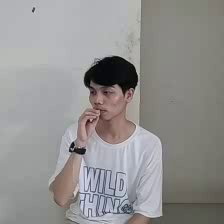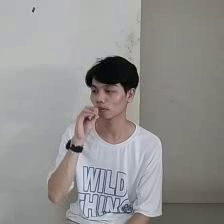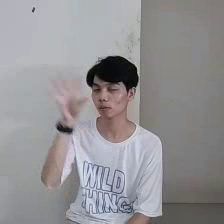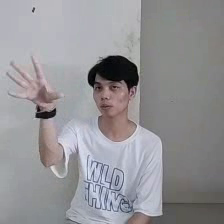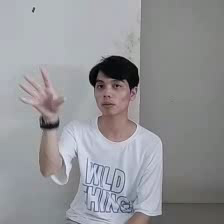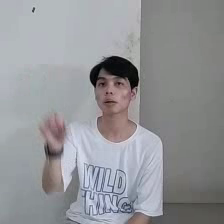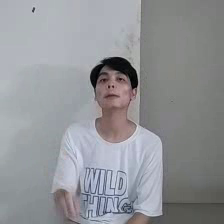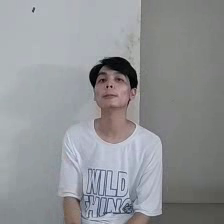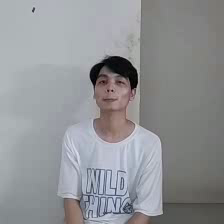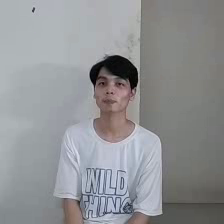Khai báo